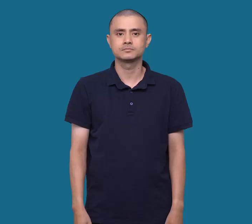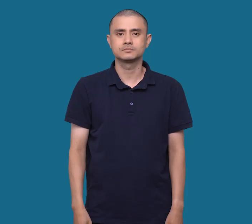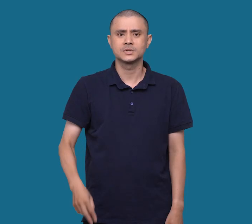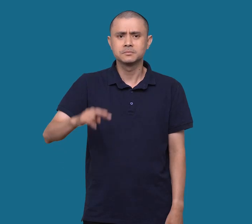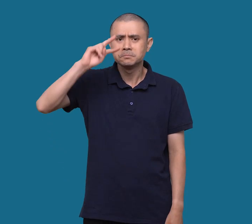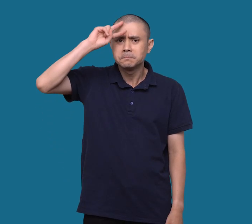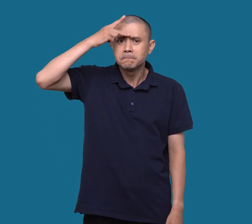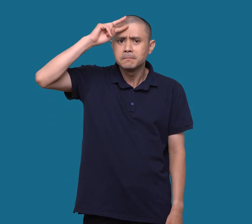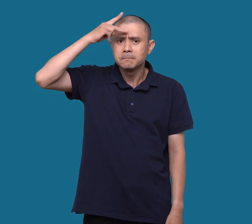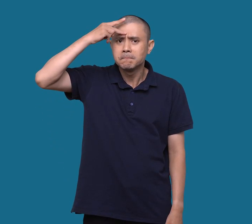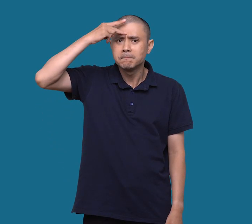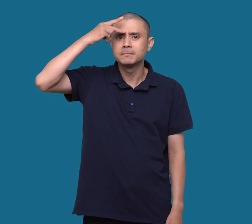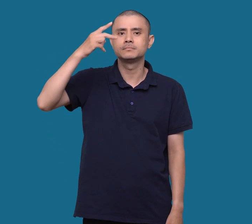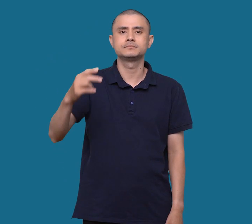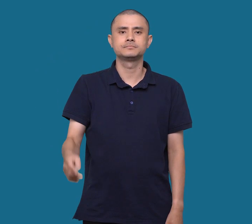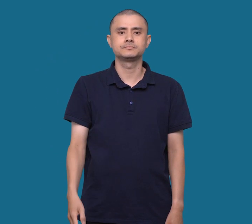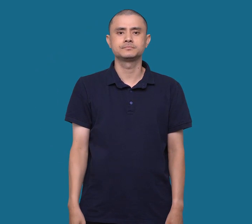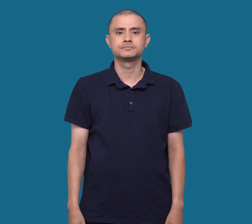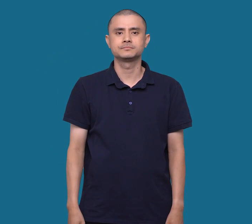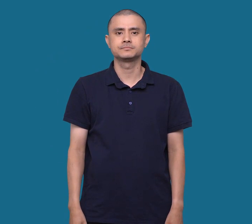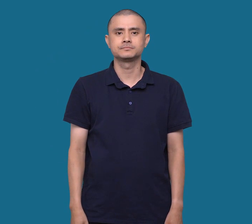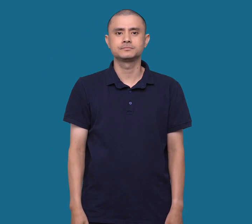nhầm